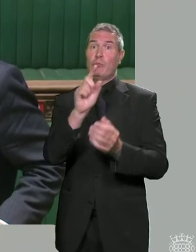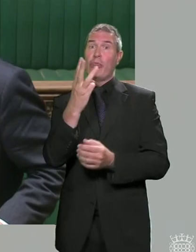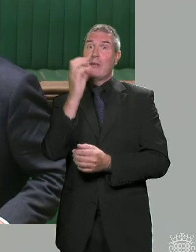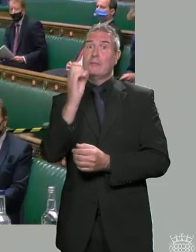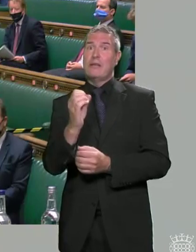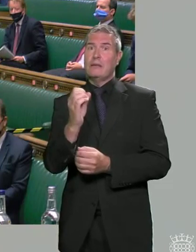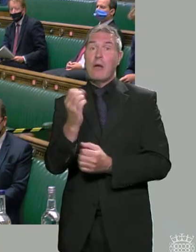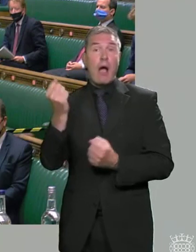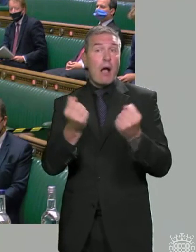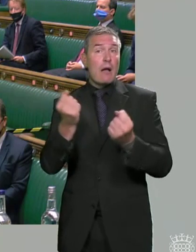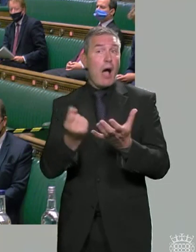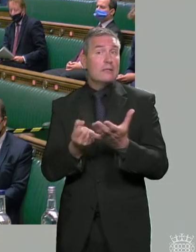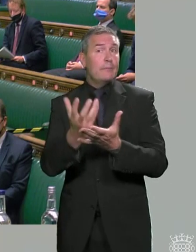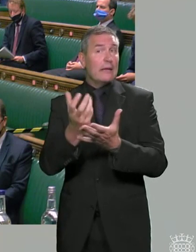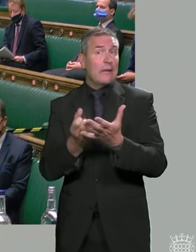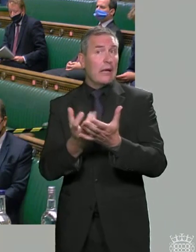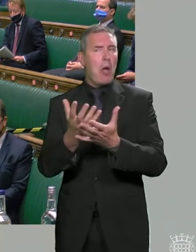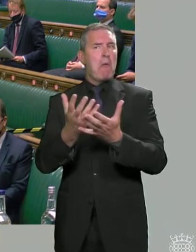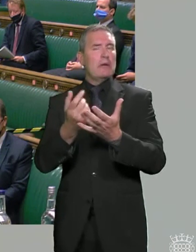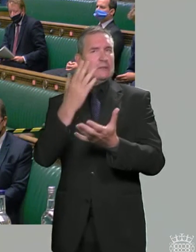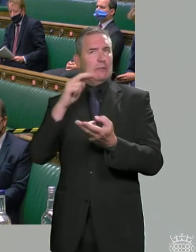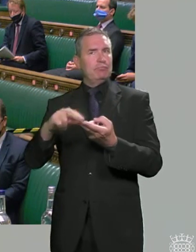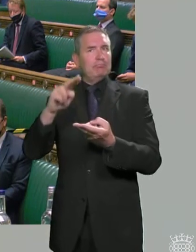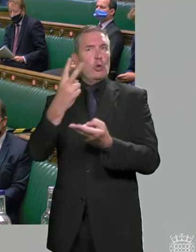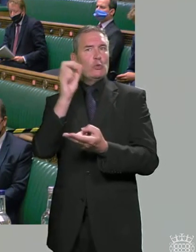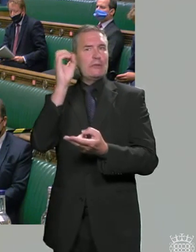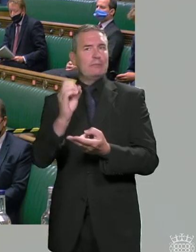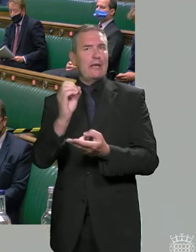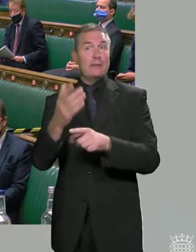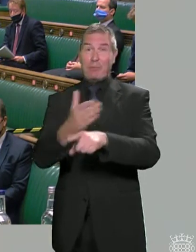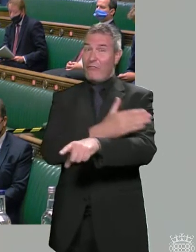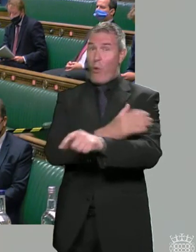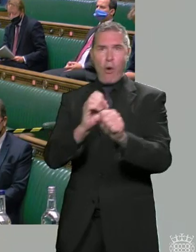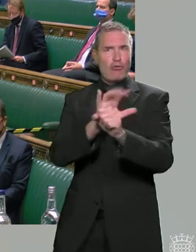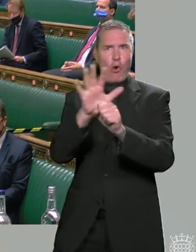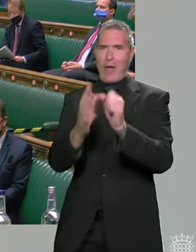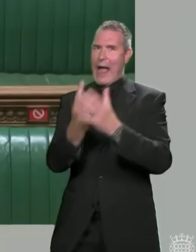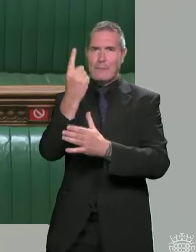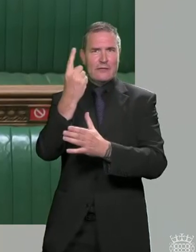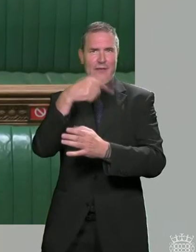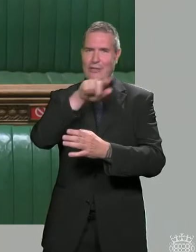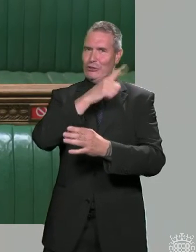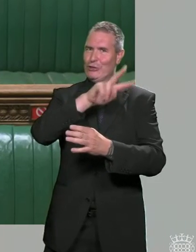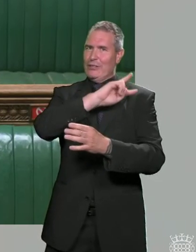Card spending over the bank holiday weekend was actually 20% above pre-pandemic levels.